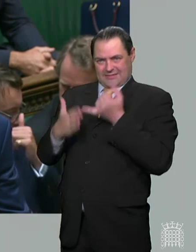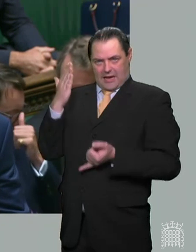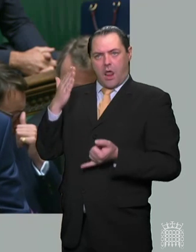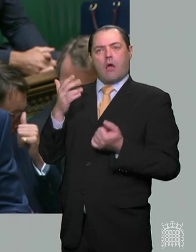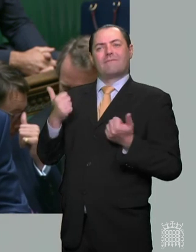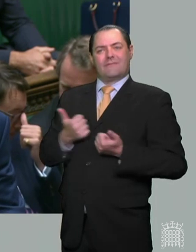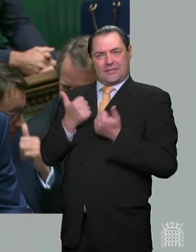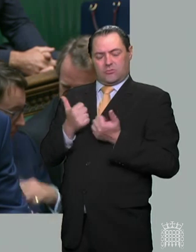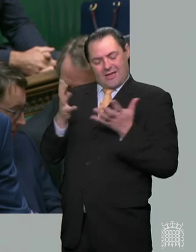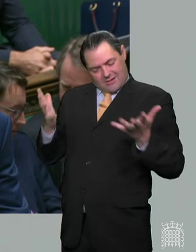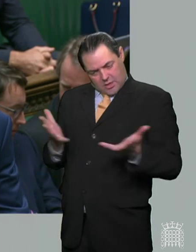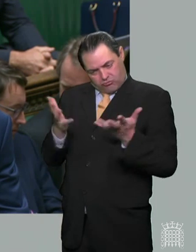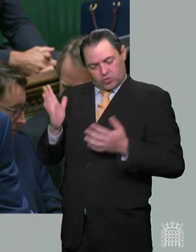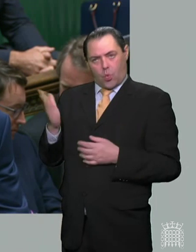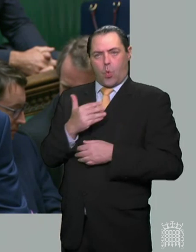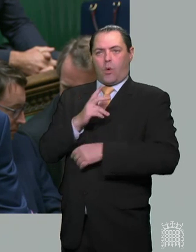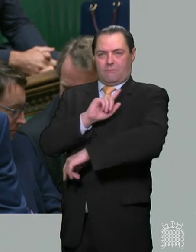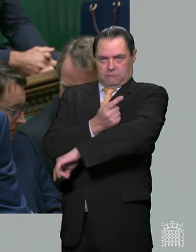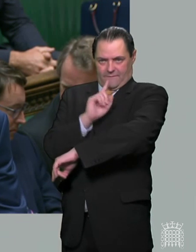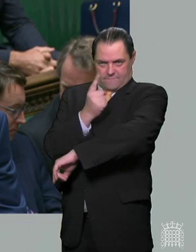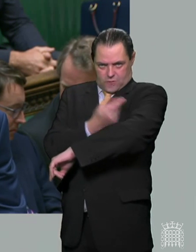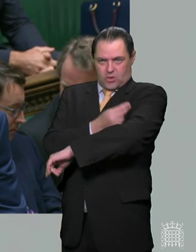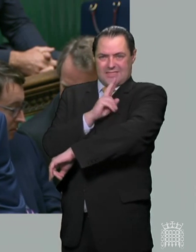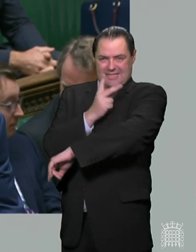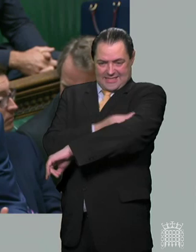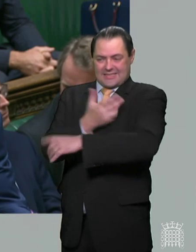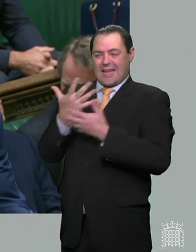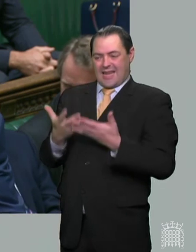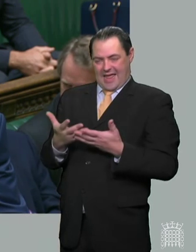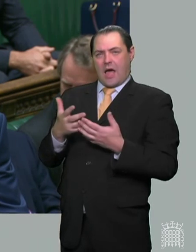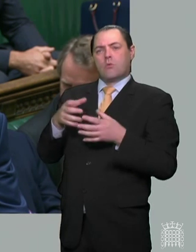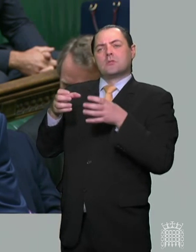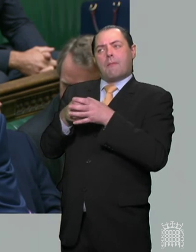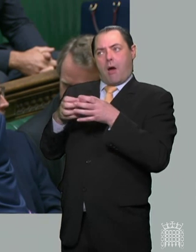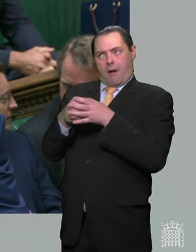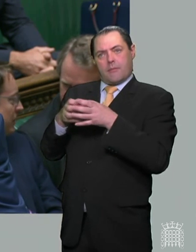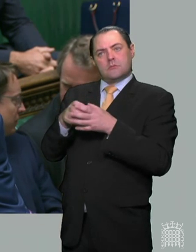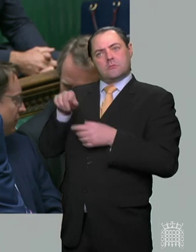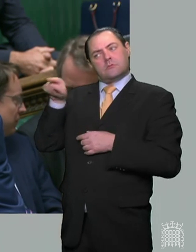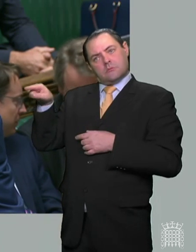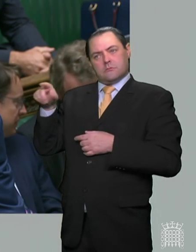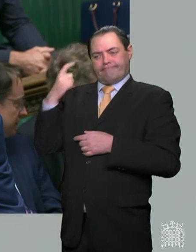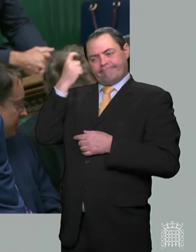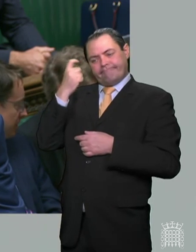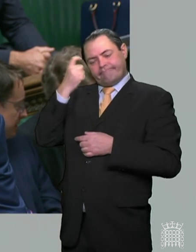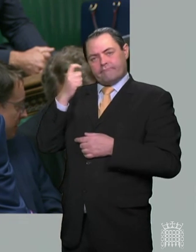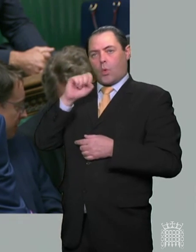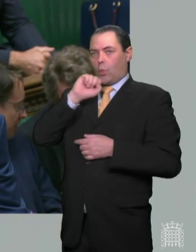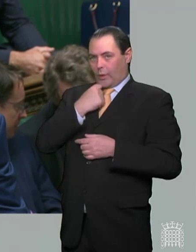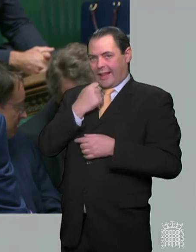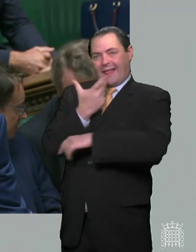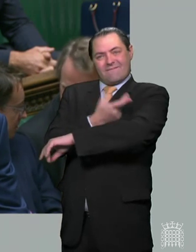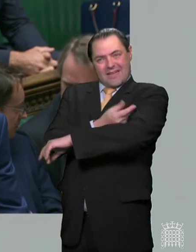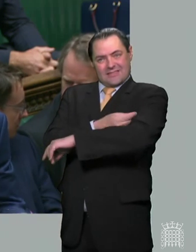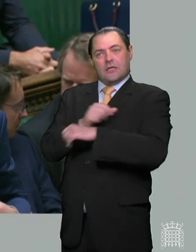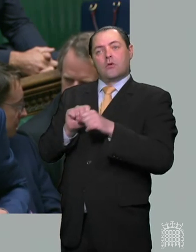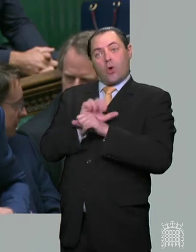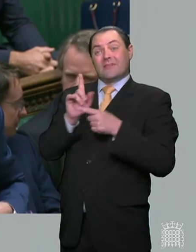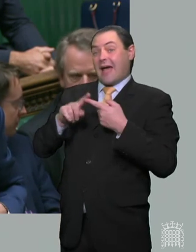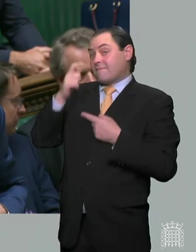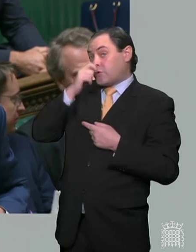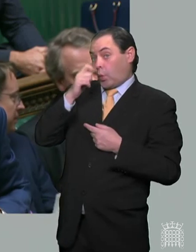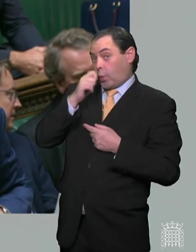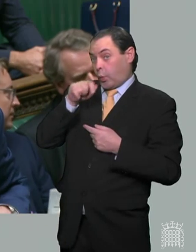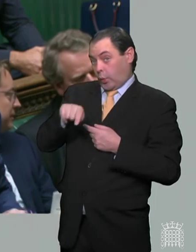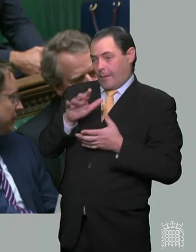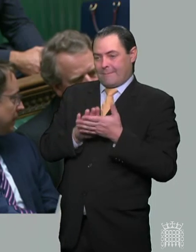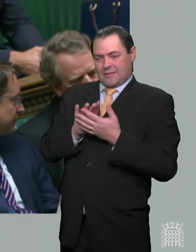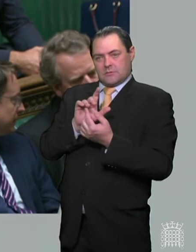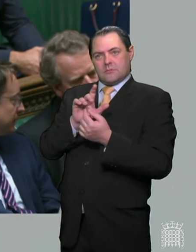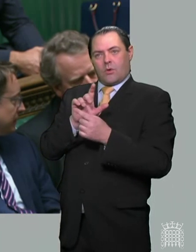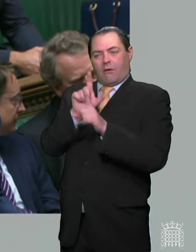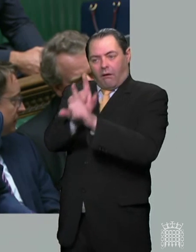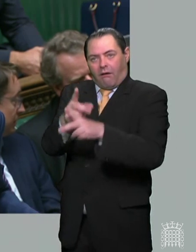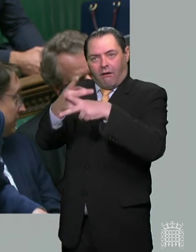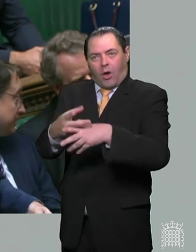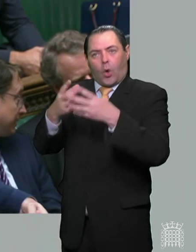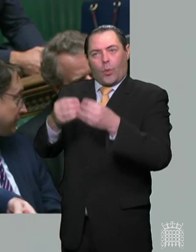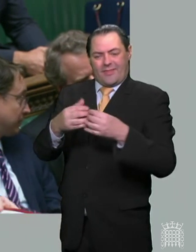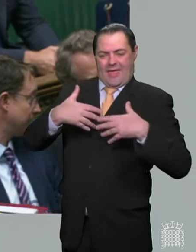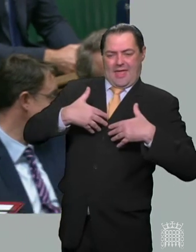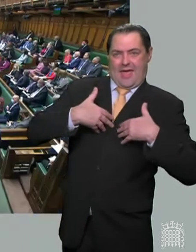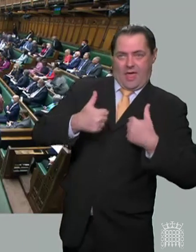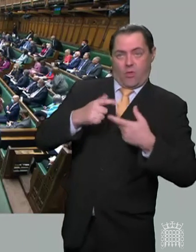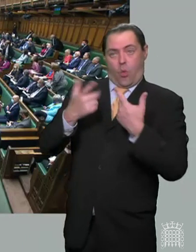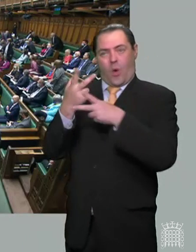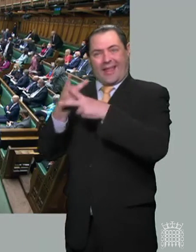We encourage others to get vaccinated, and the Department of Health and Social Care is currently considering whether to make vaccination for not just covid but flu a condition of deployment for frontline workers in health settings and care settings.